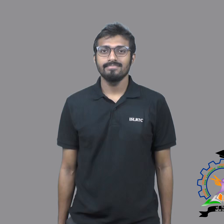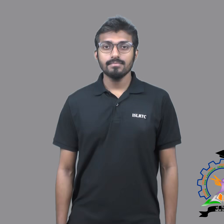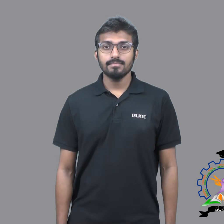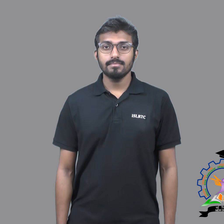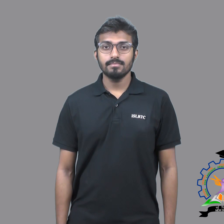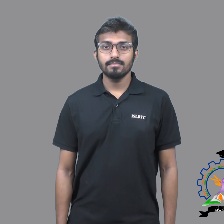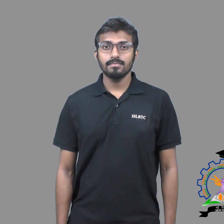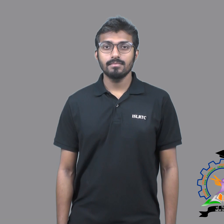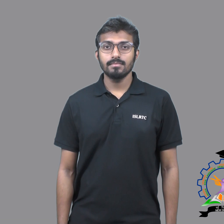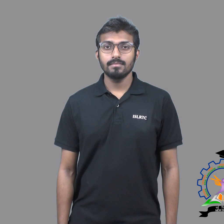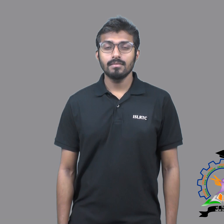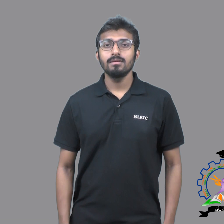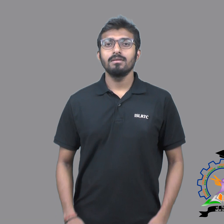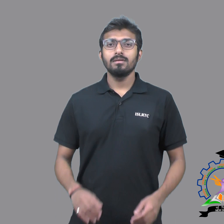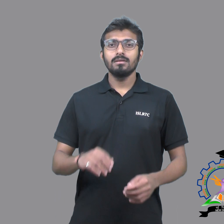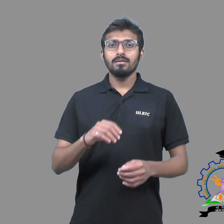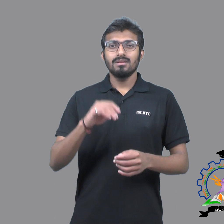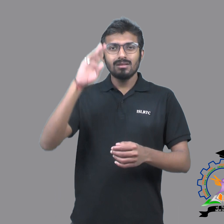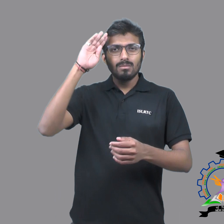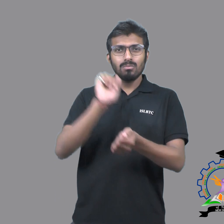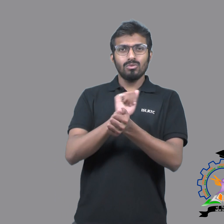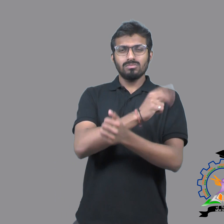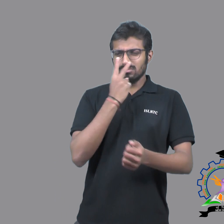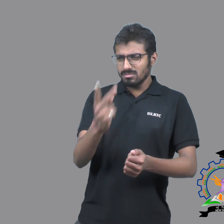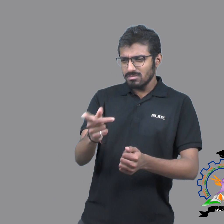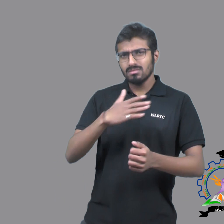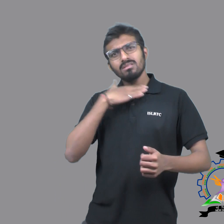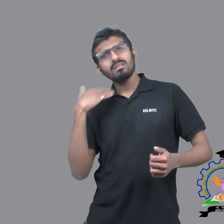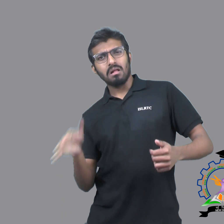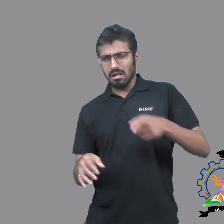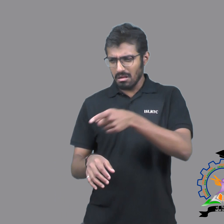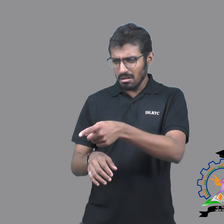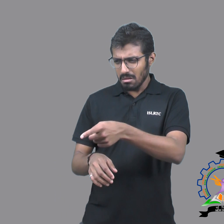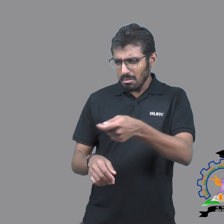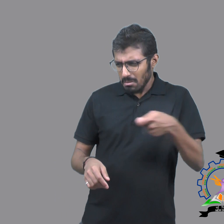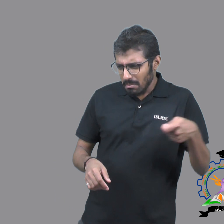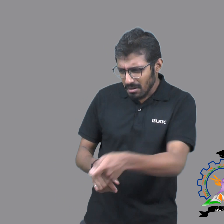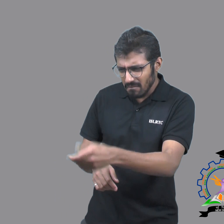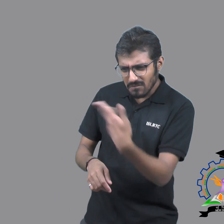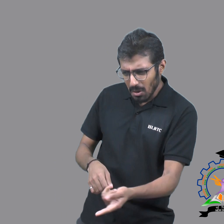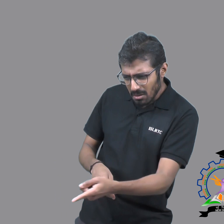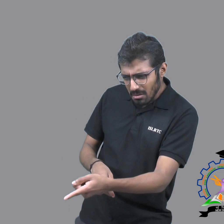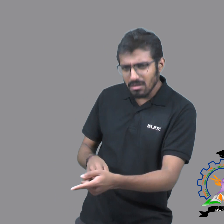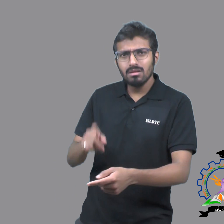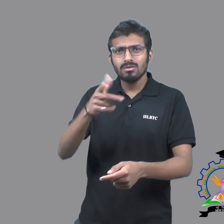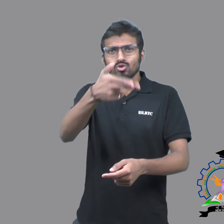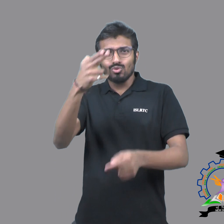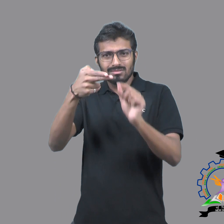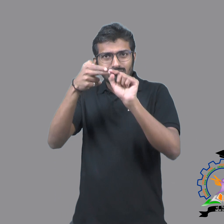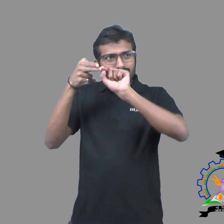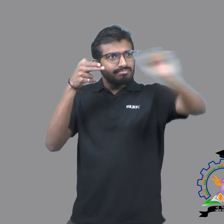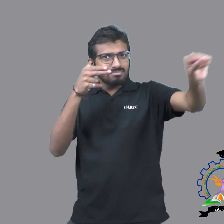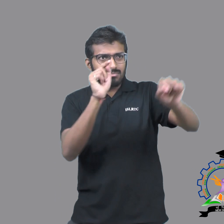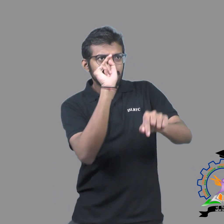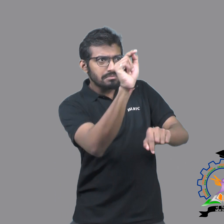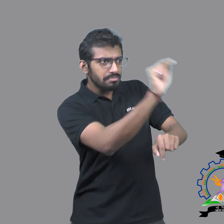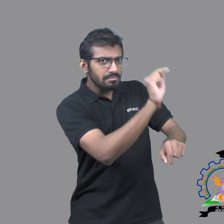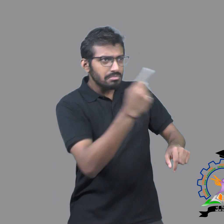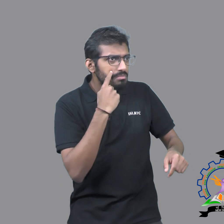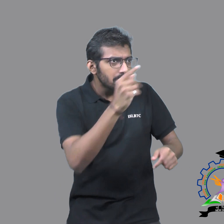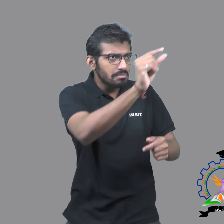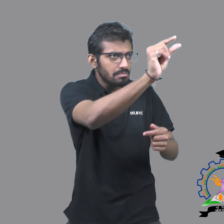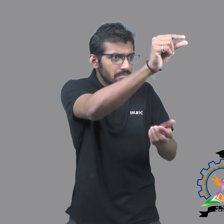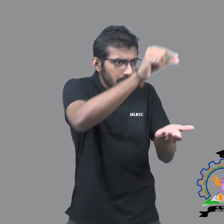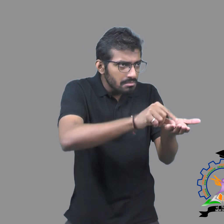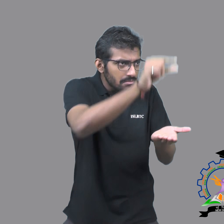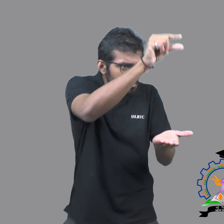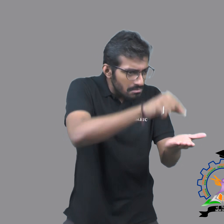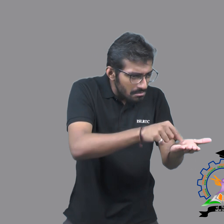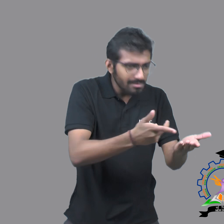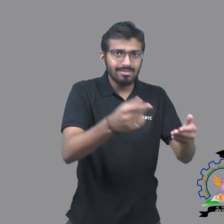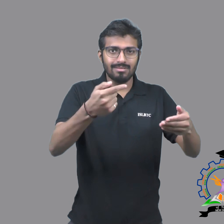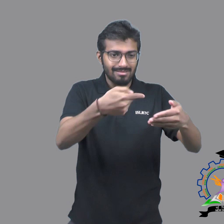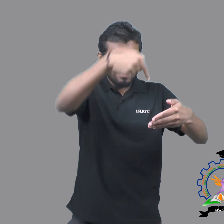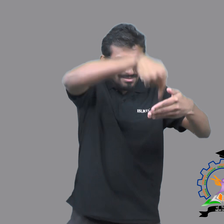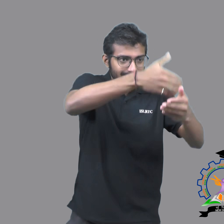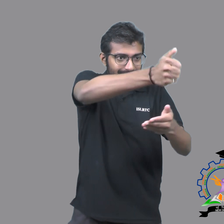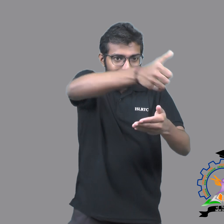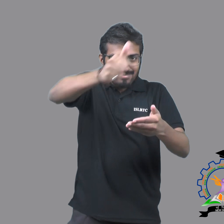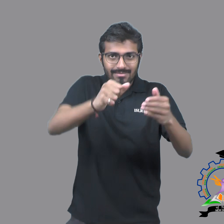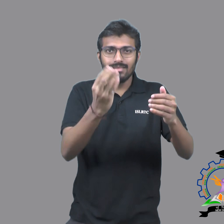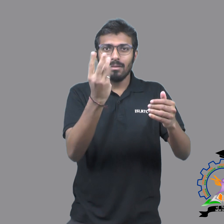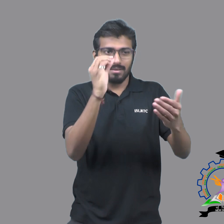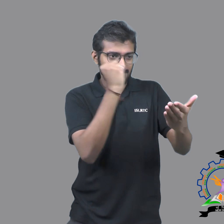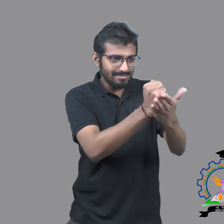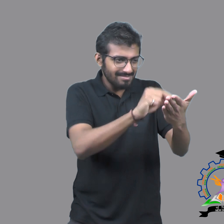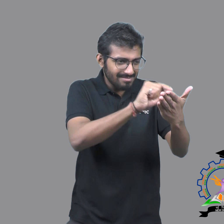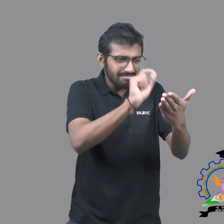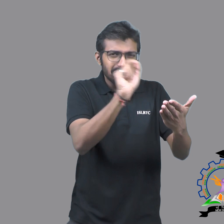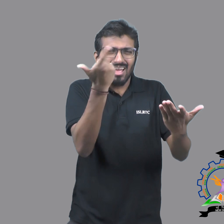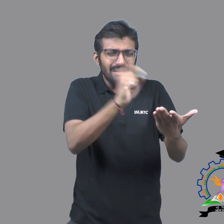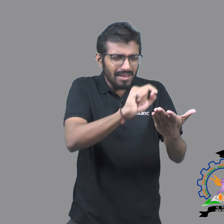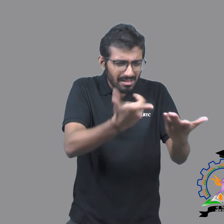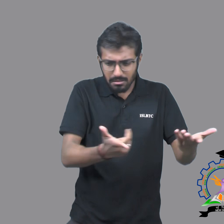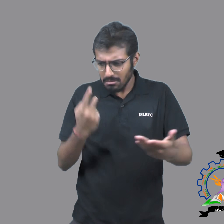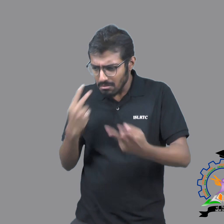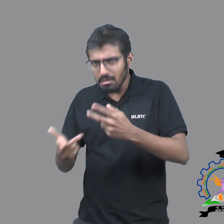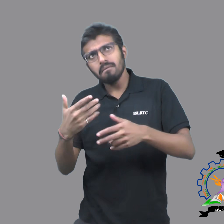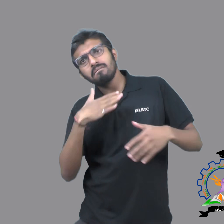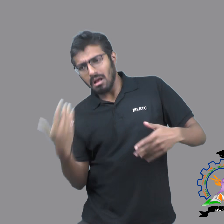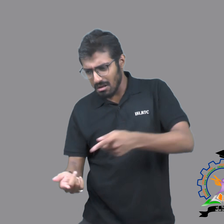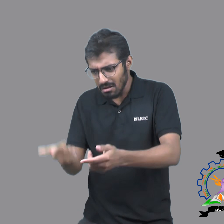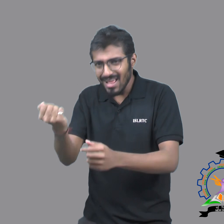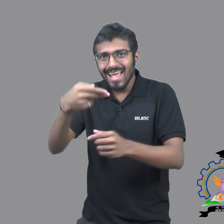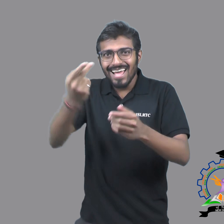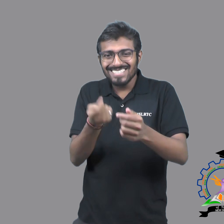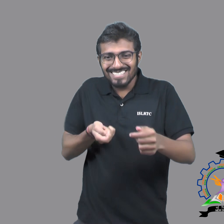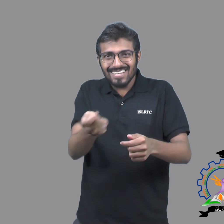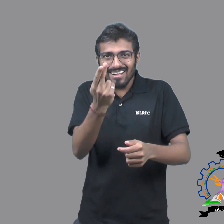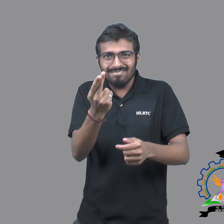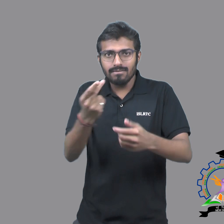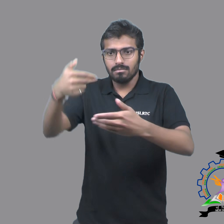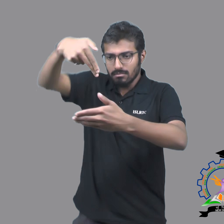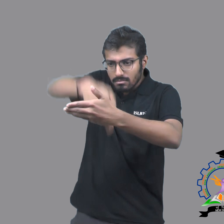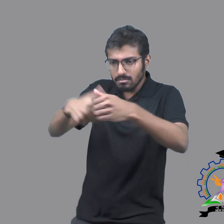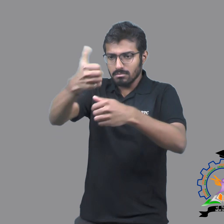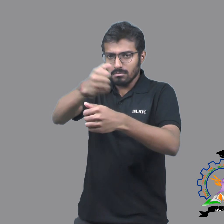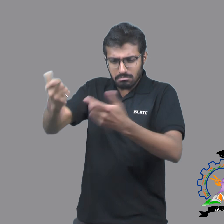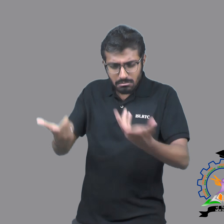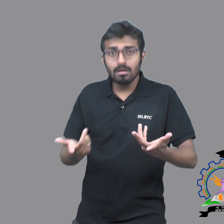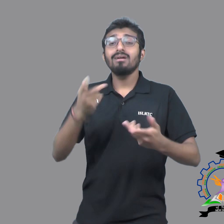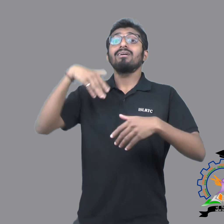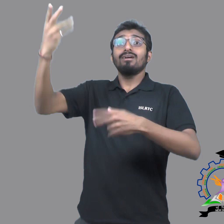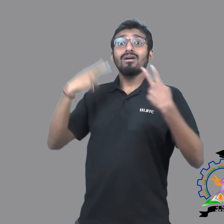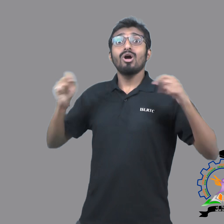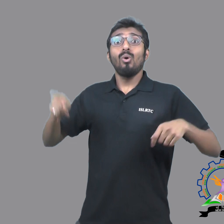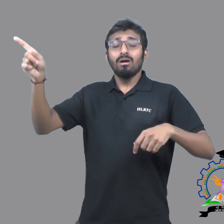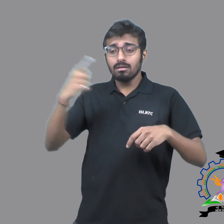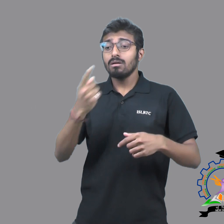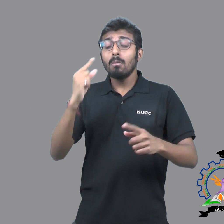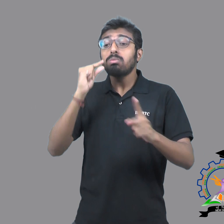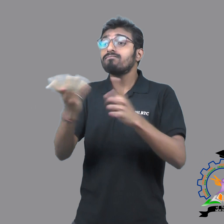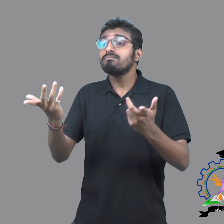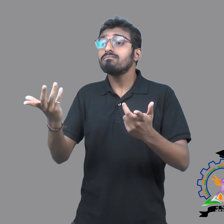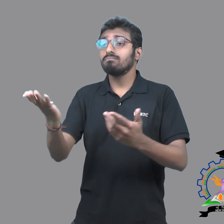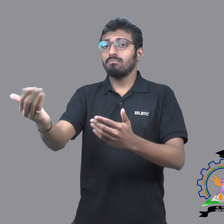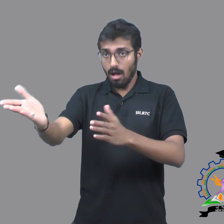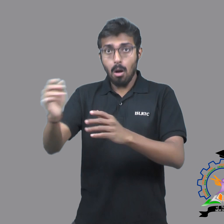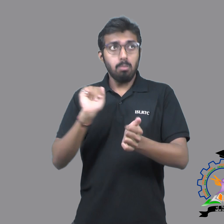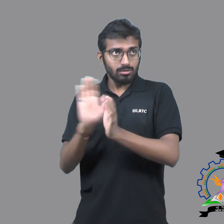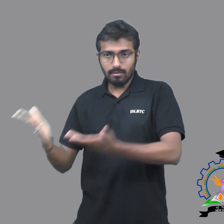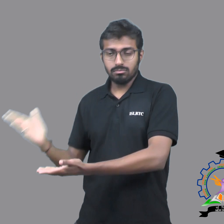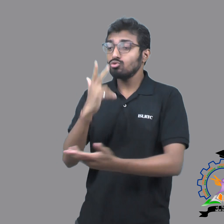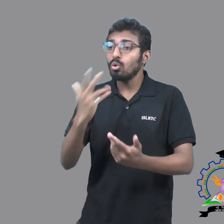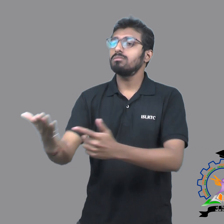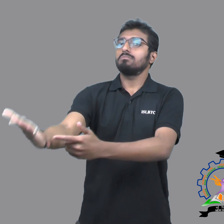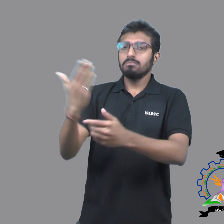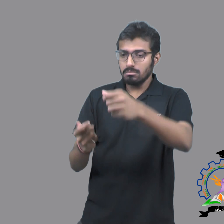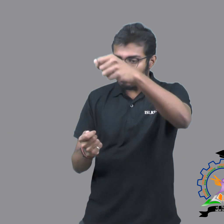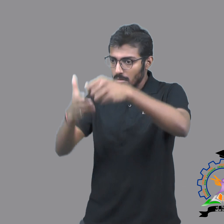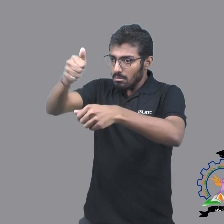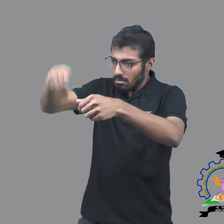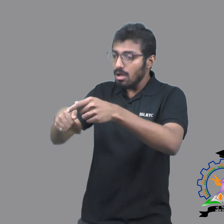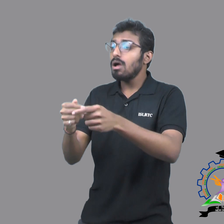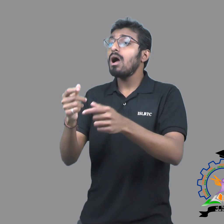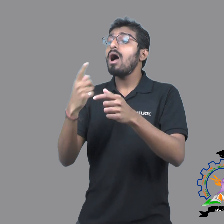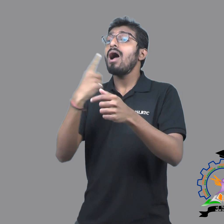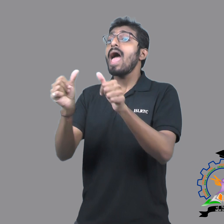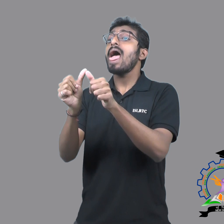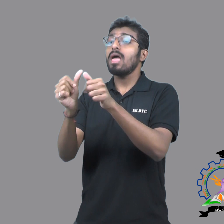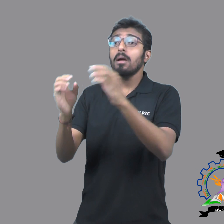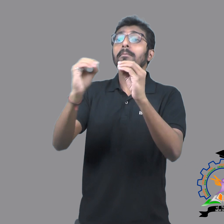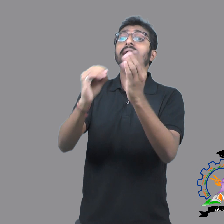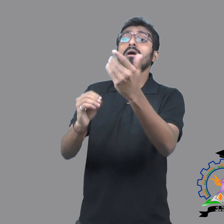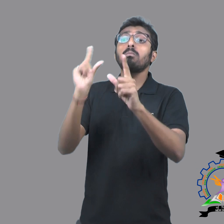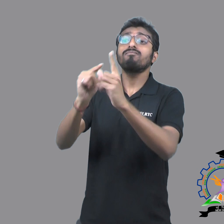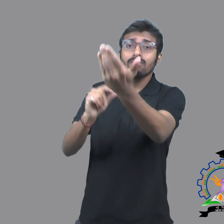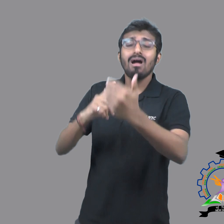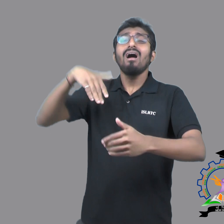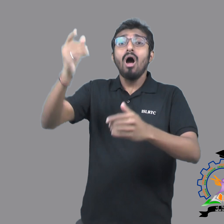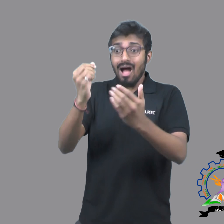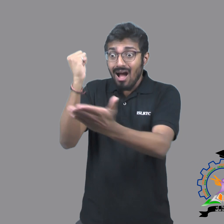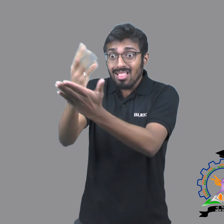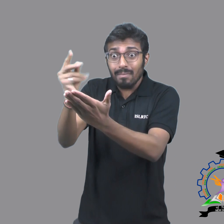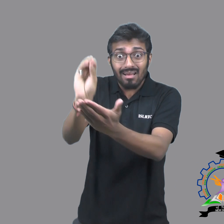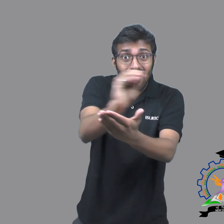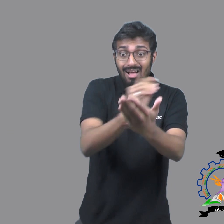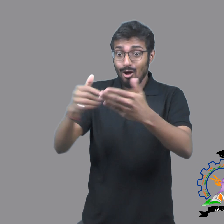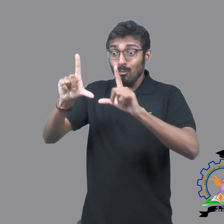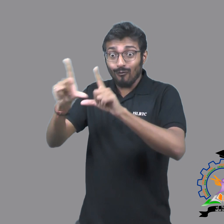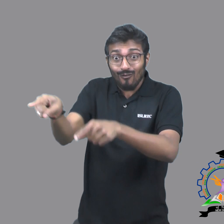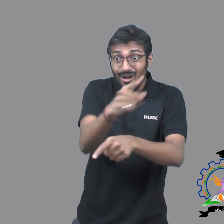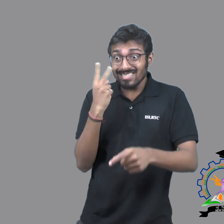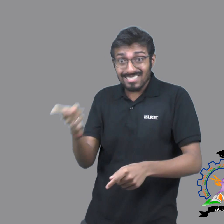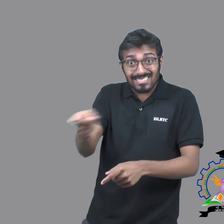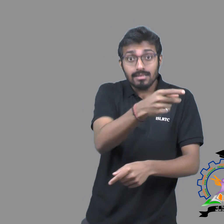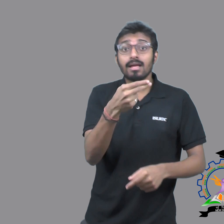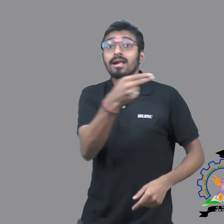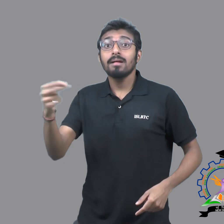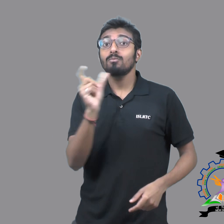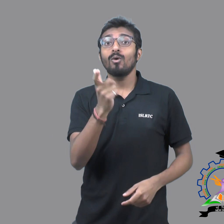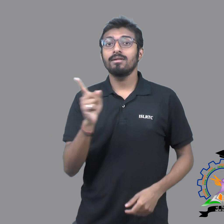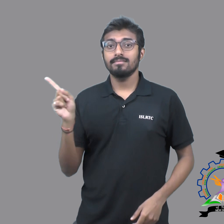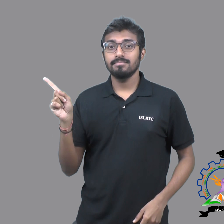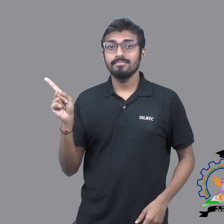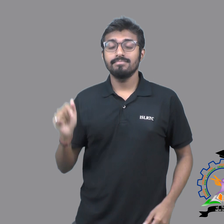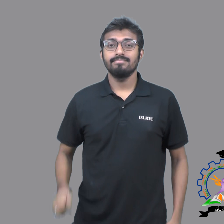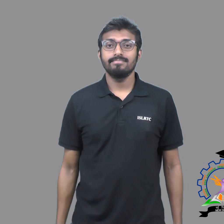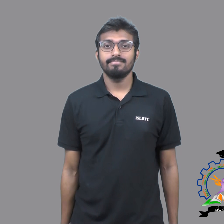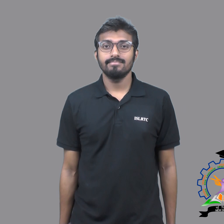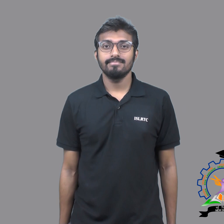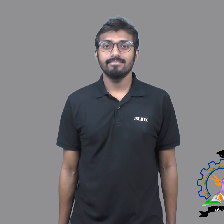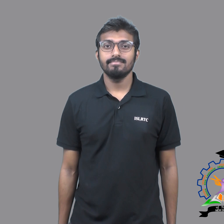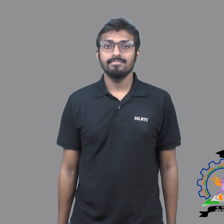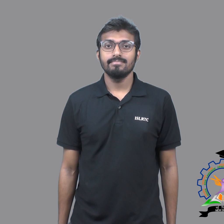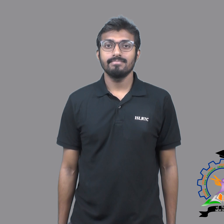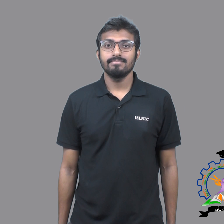Exhibit